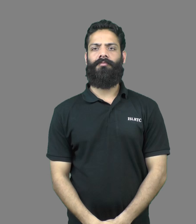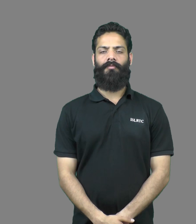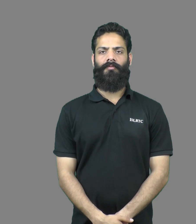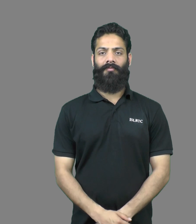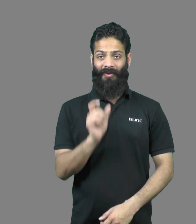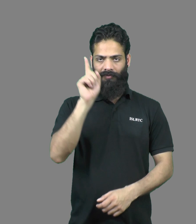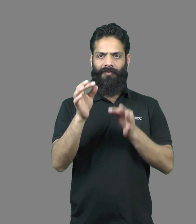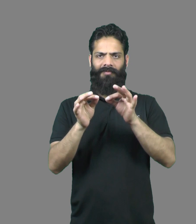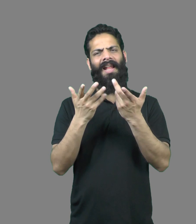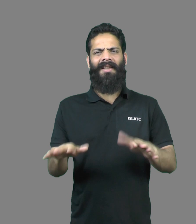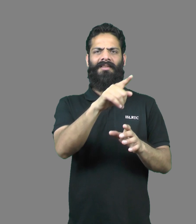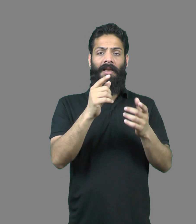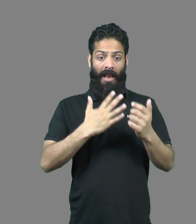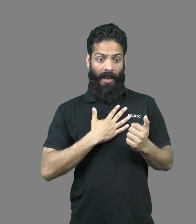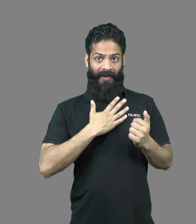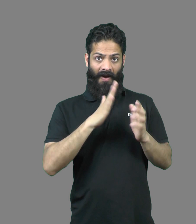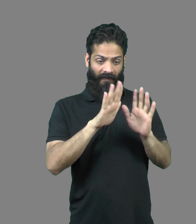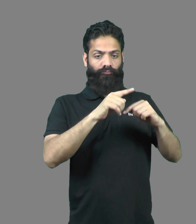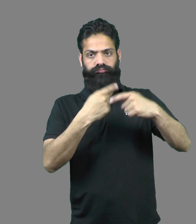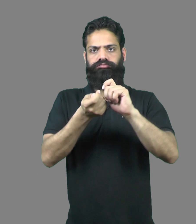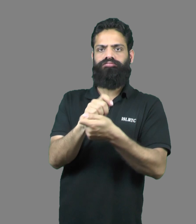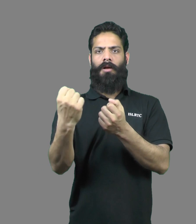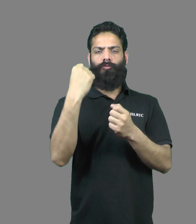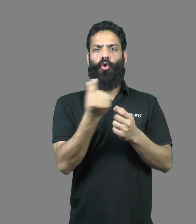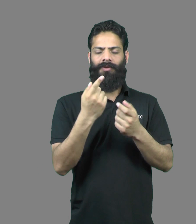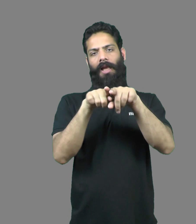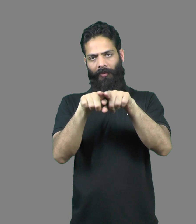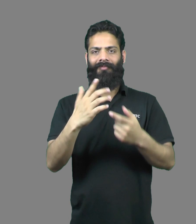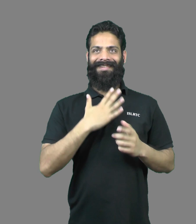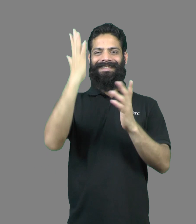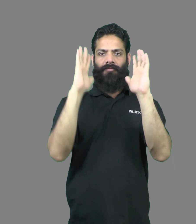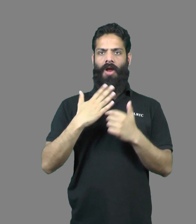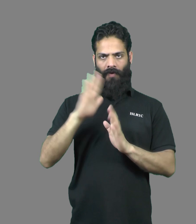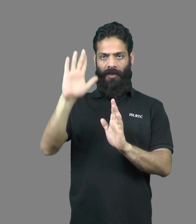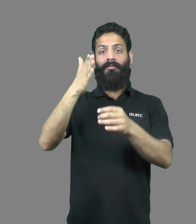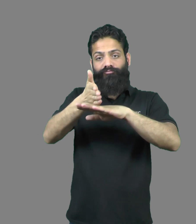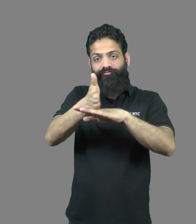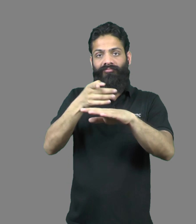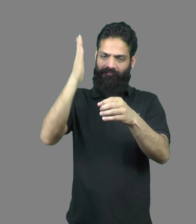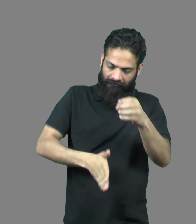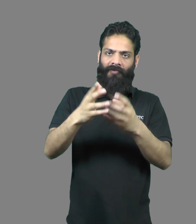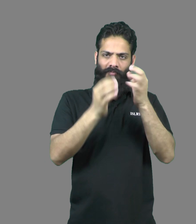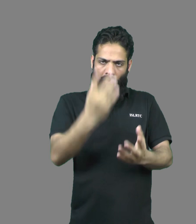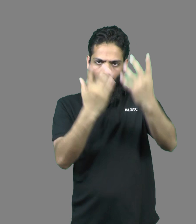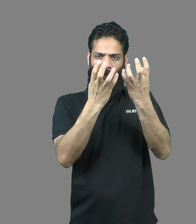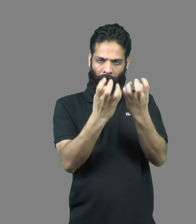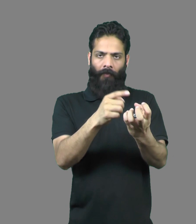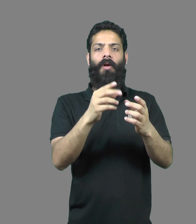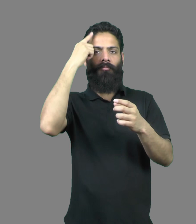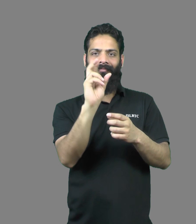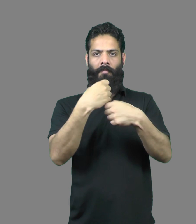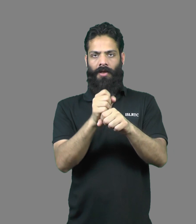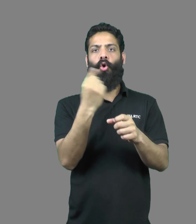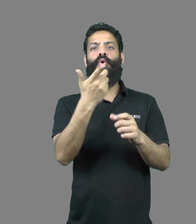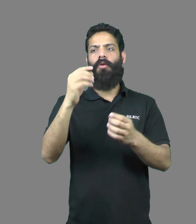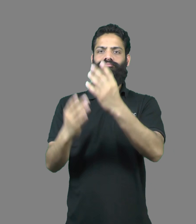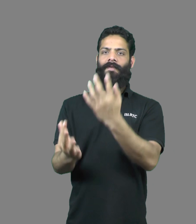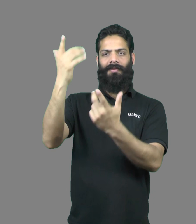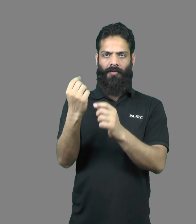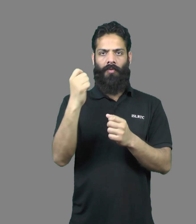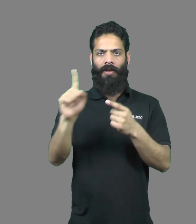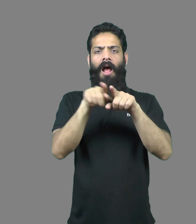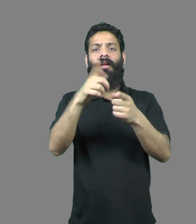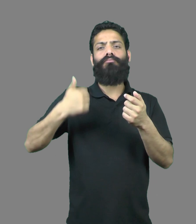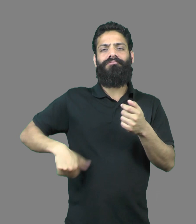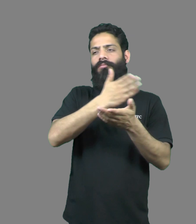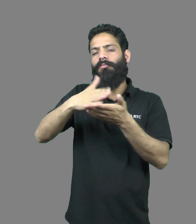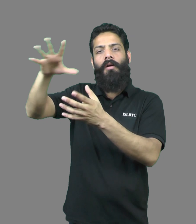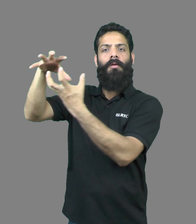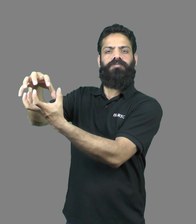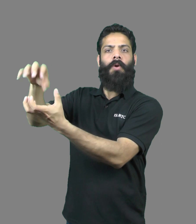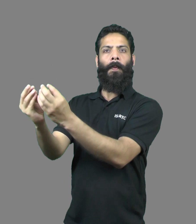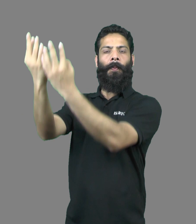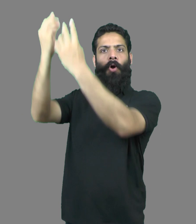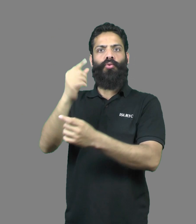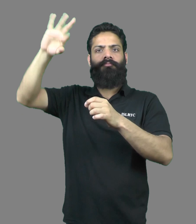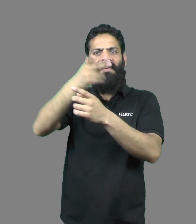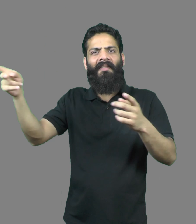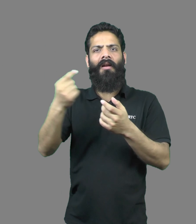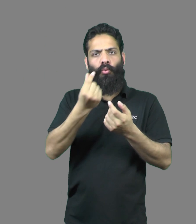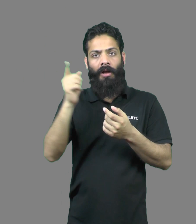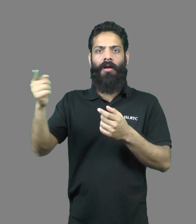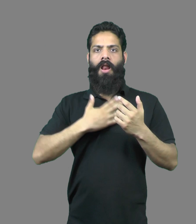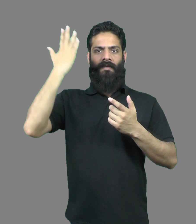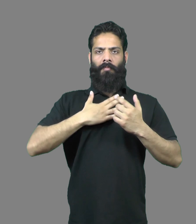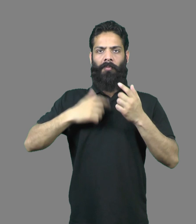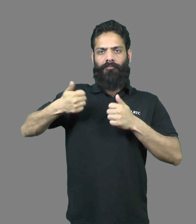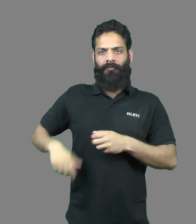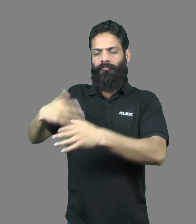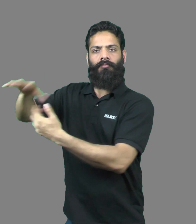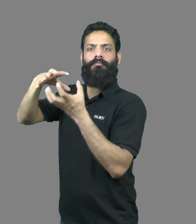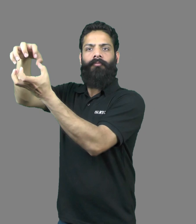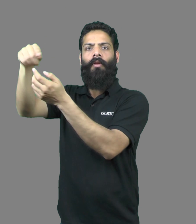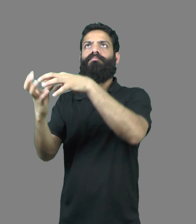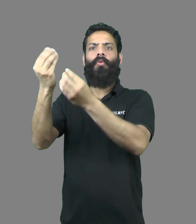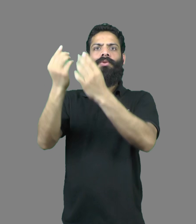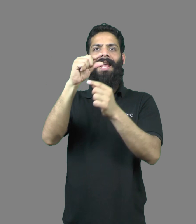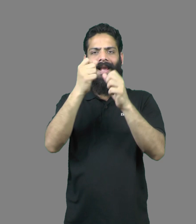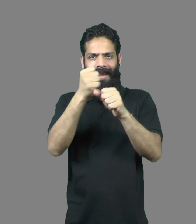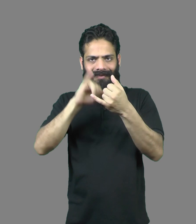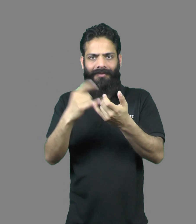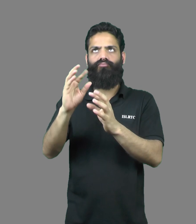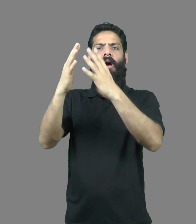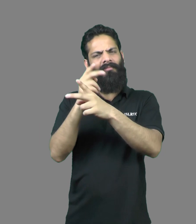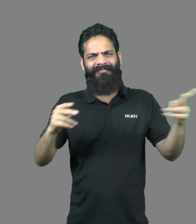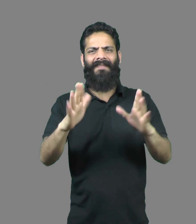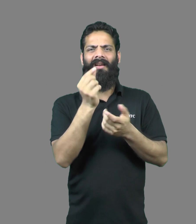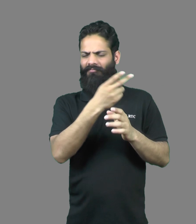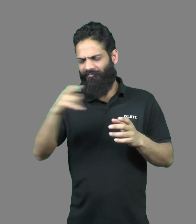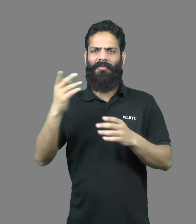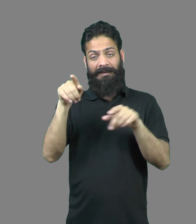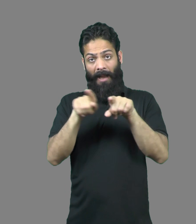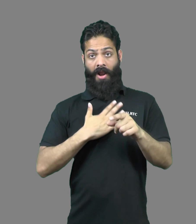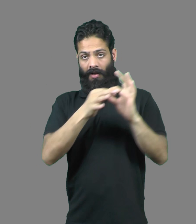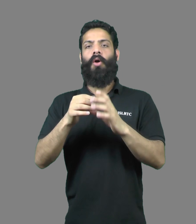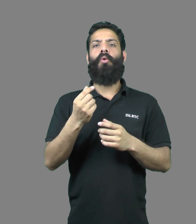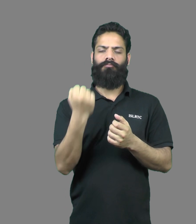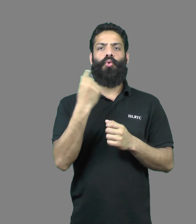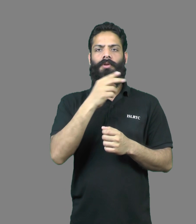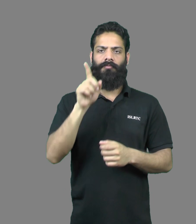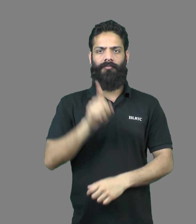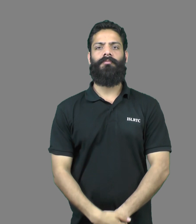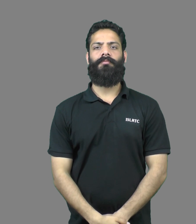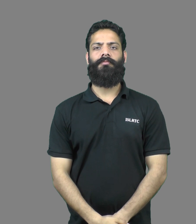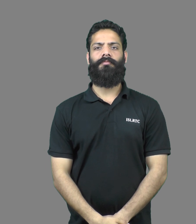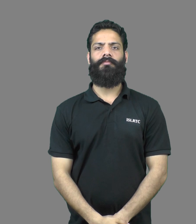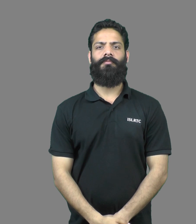Bioenergy